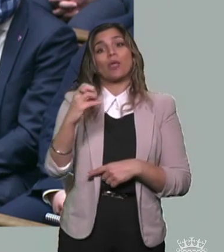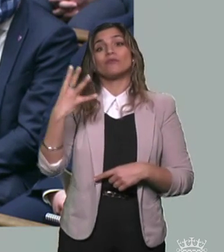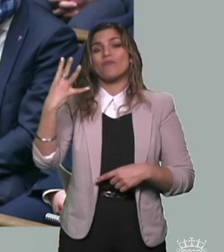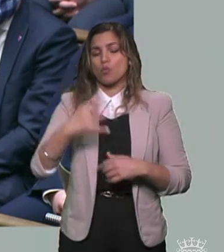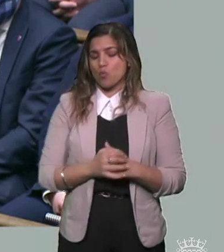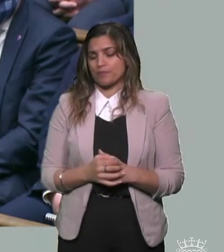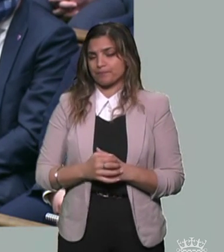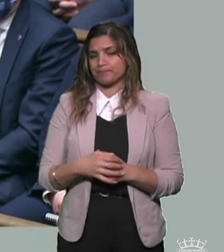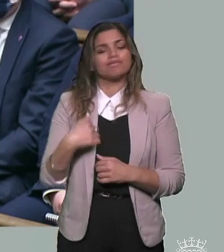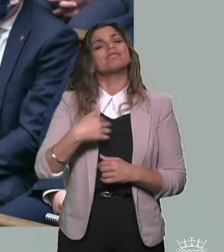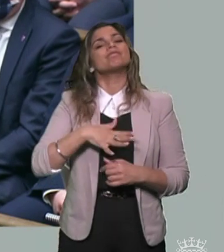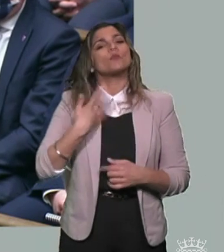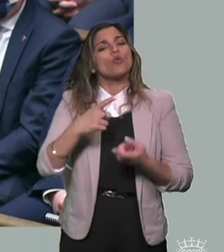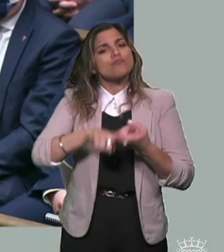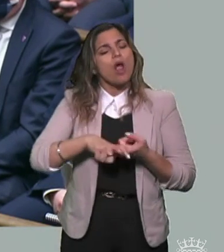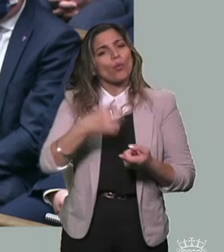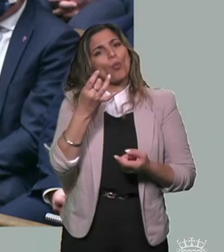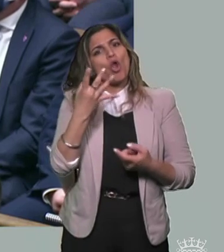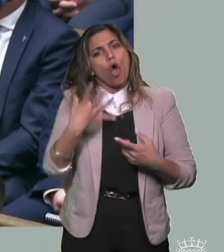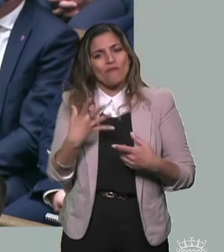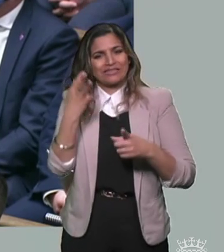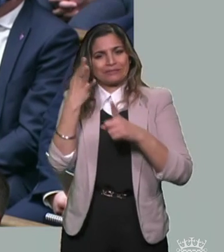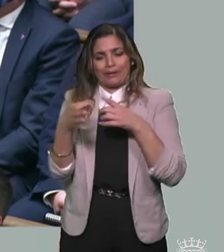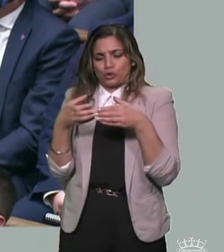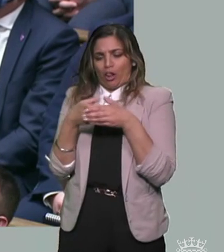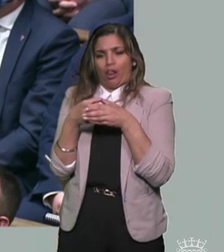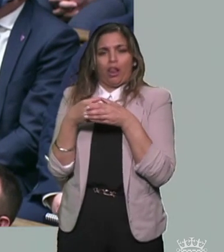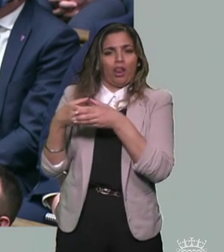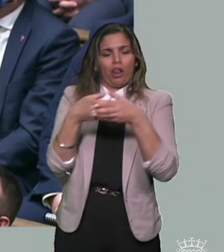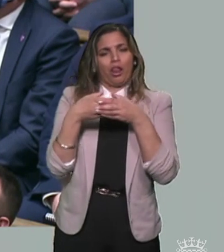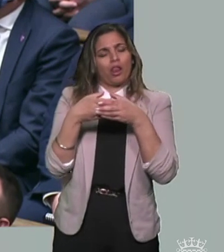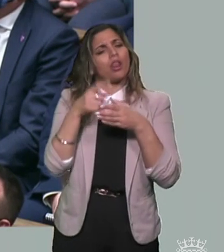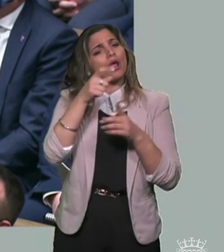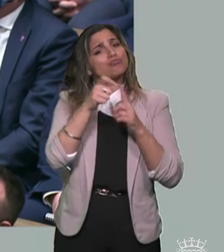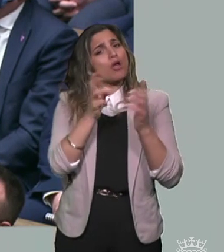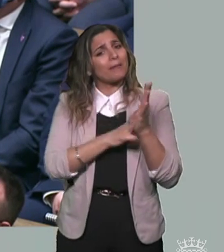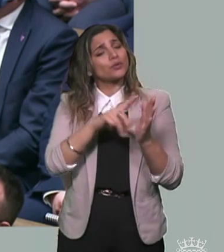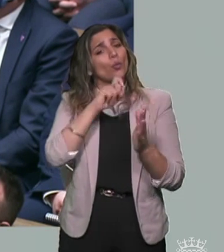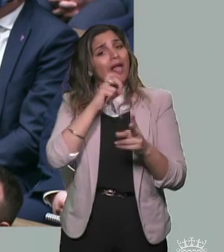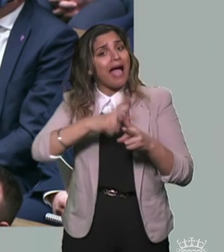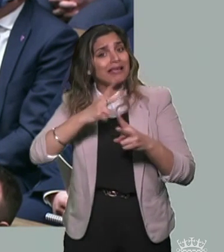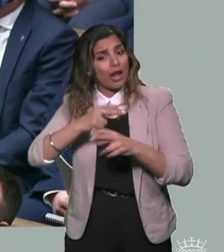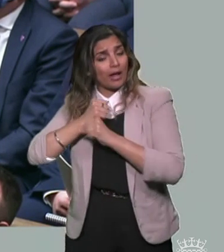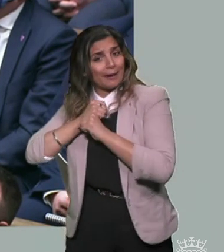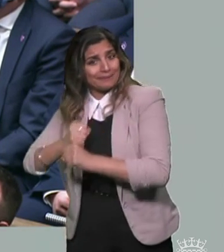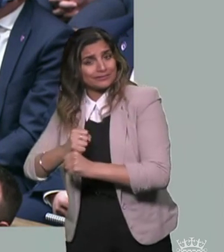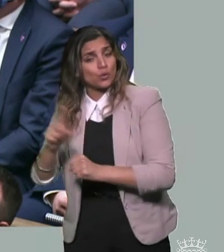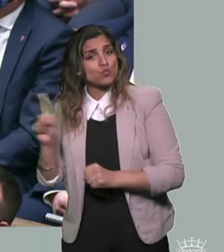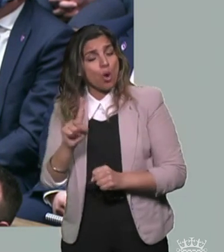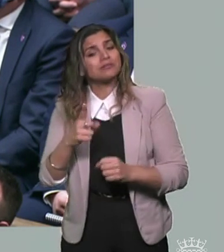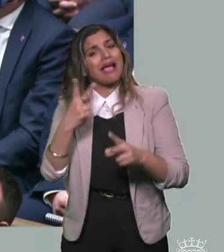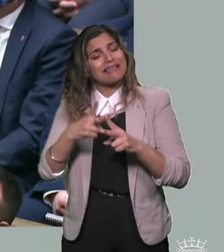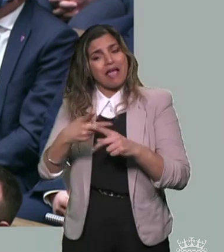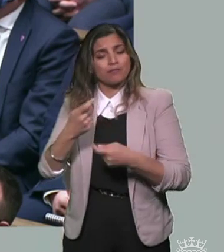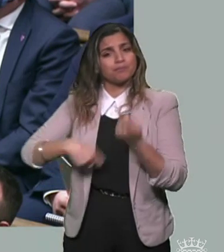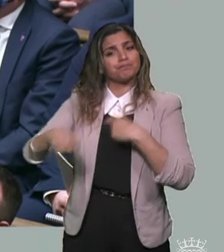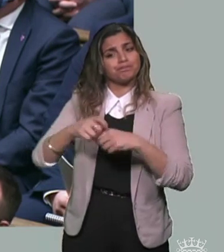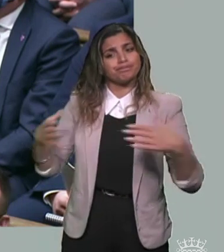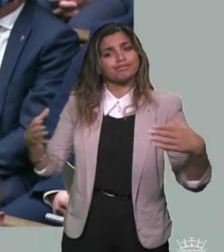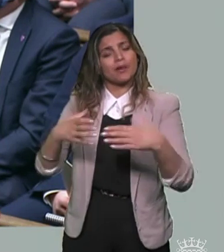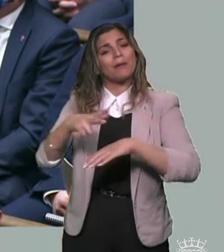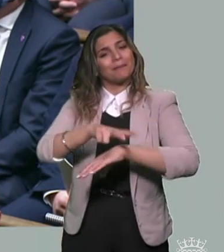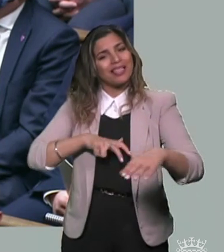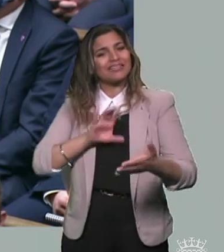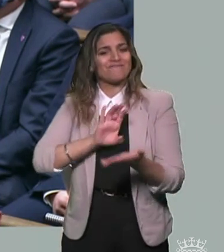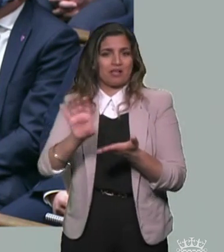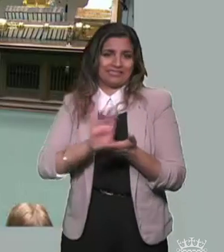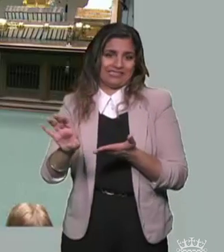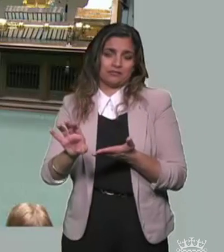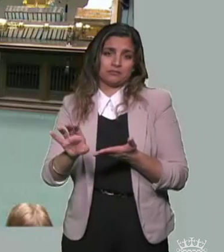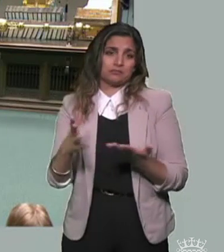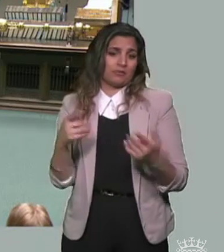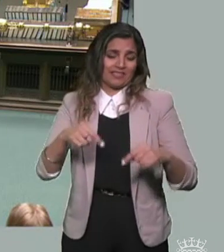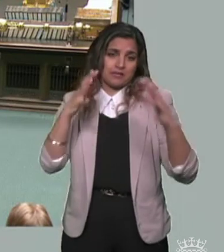So that we do not have to rely on one-off special grants to stay solvent, will the Prime Minister recommit to the reformation of the police funding formula in this Parliament?